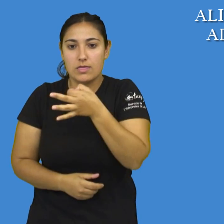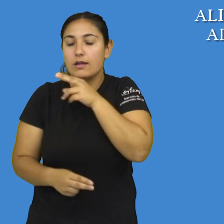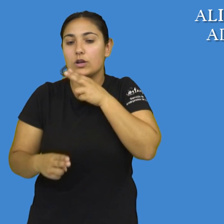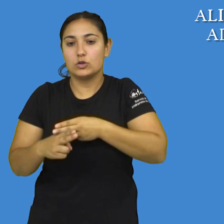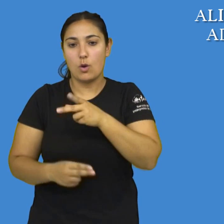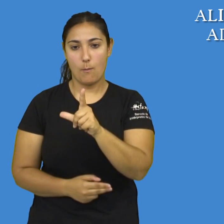nombre